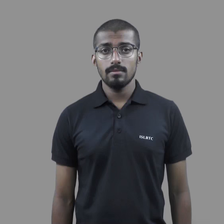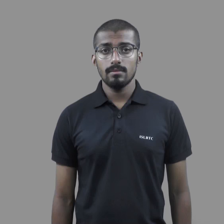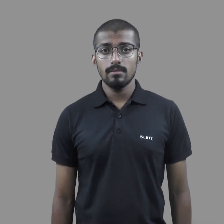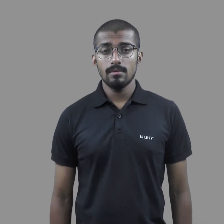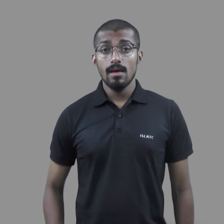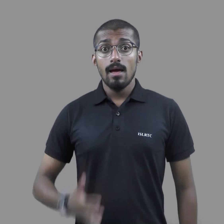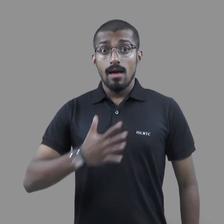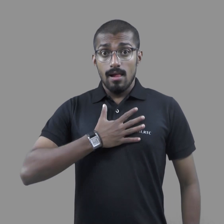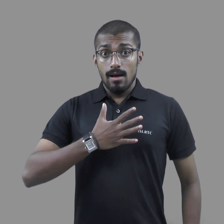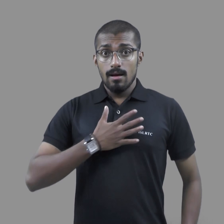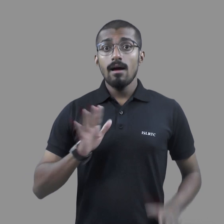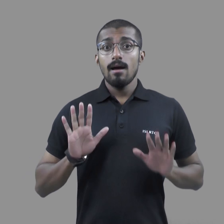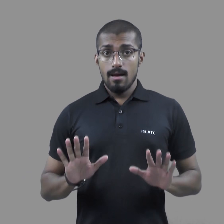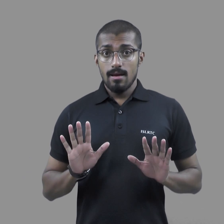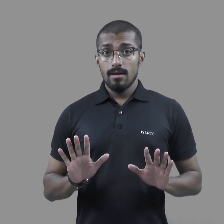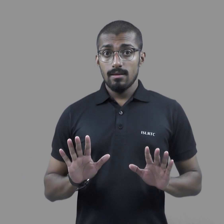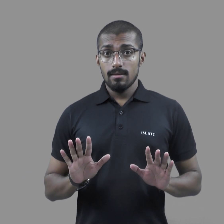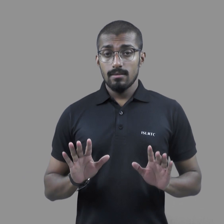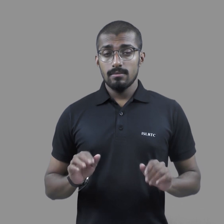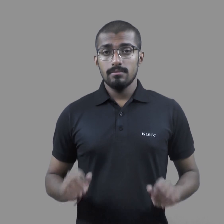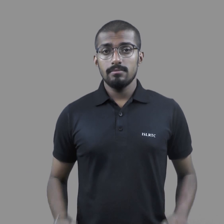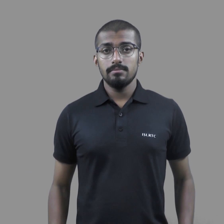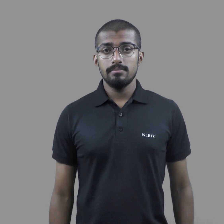Alive